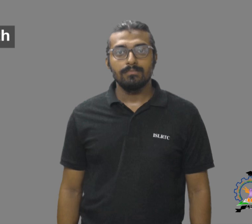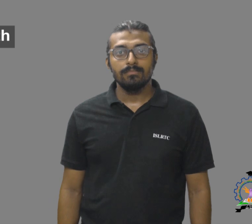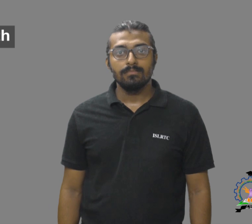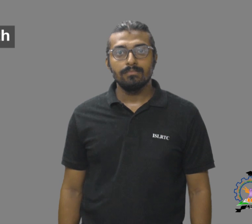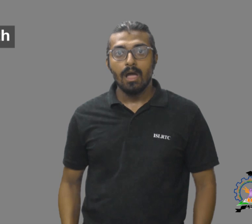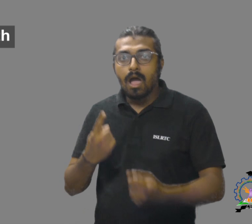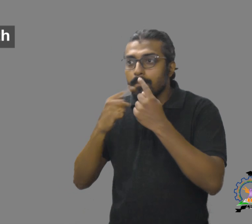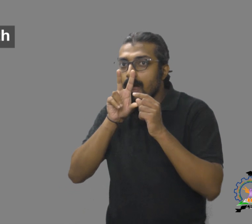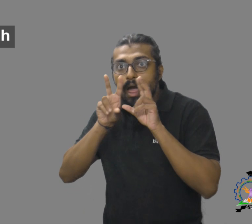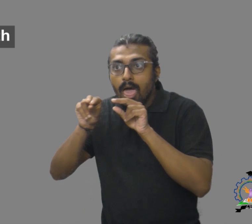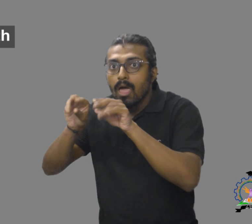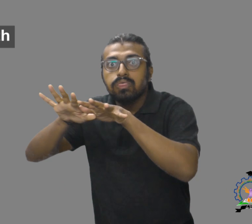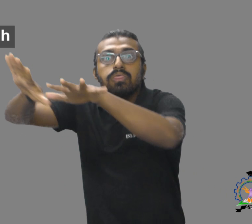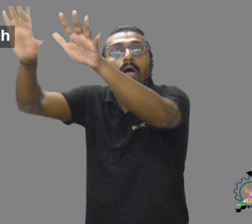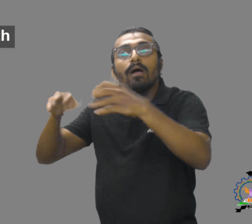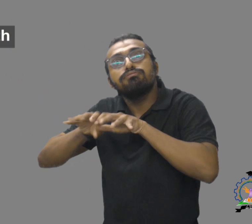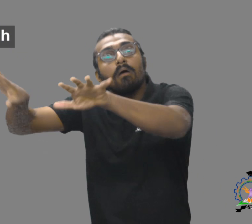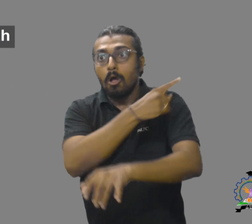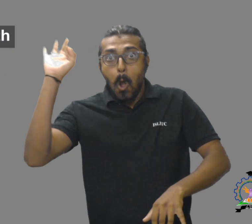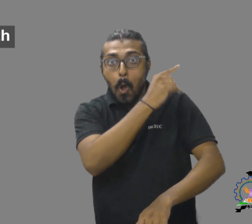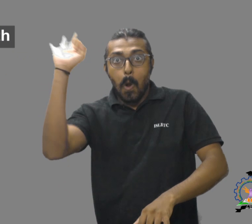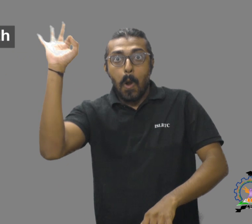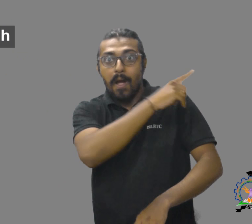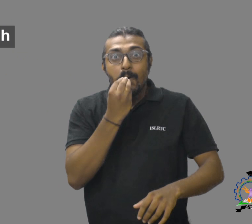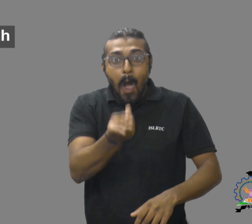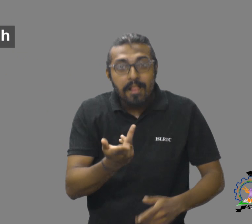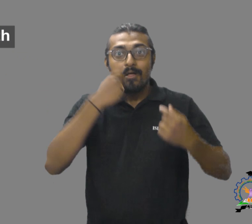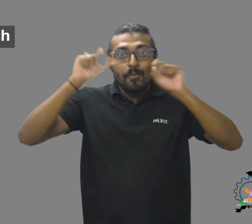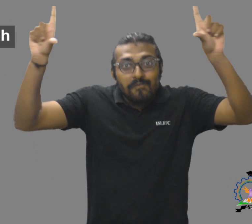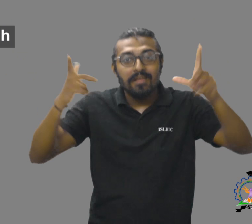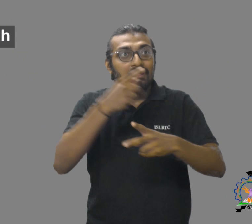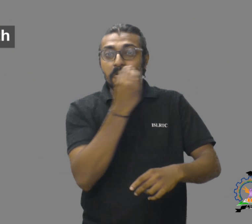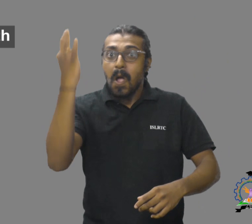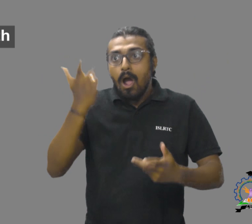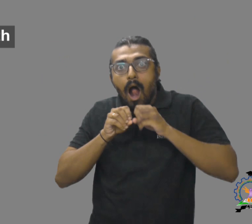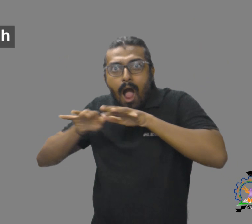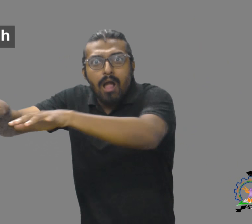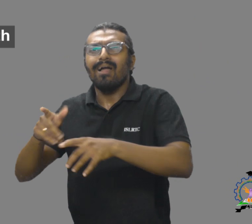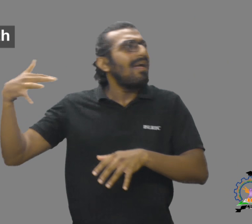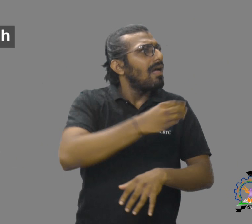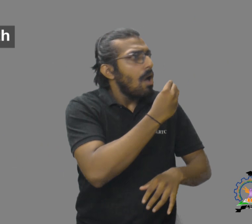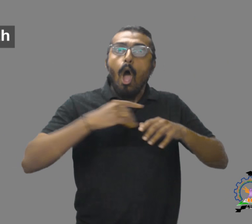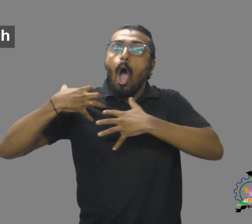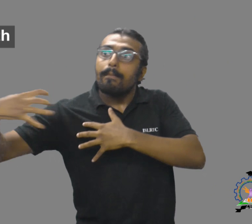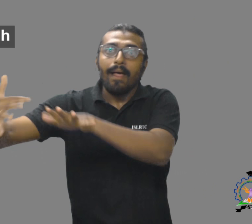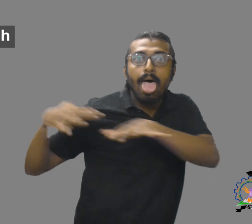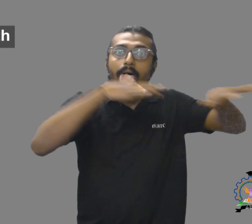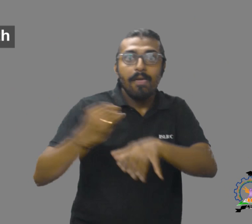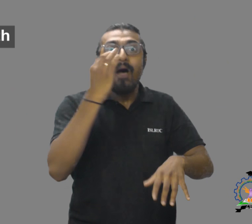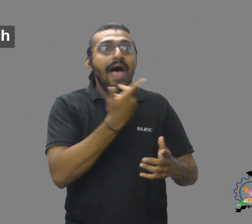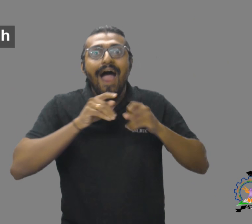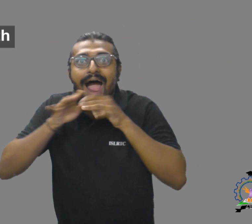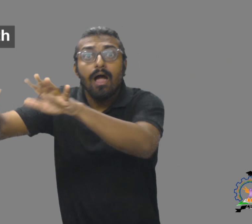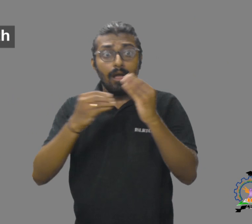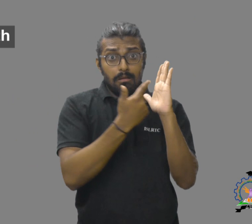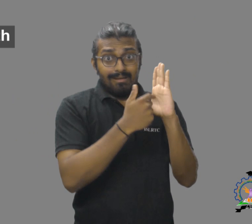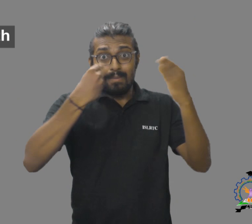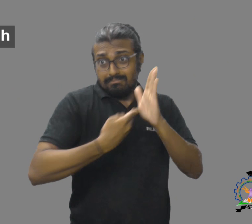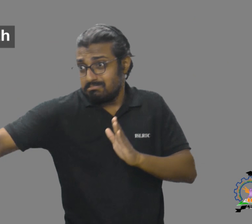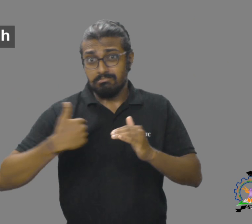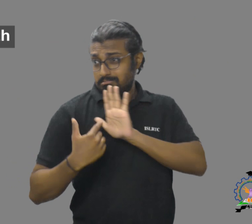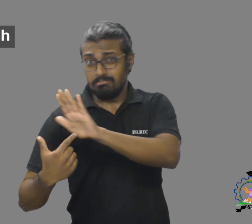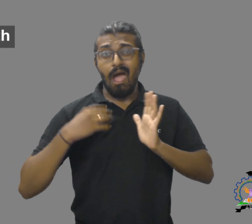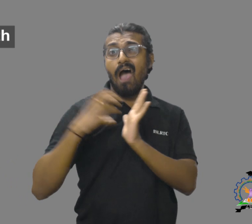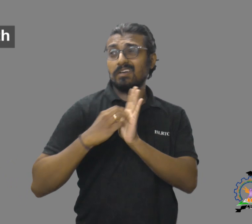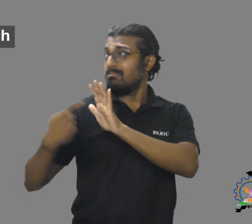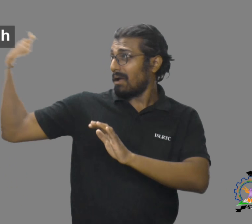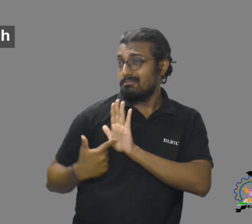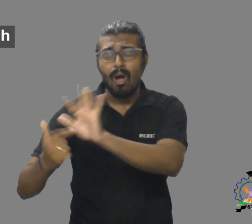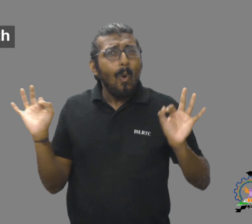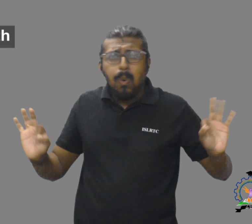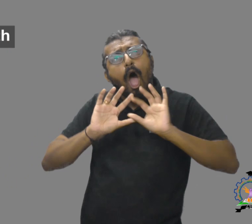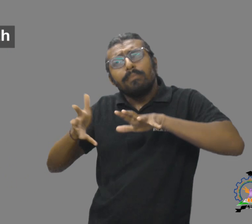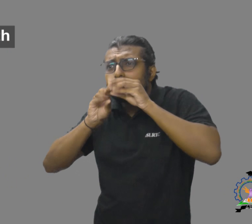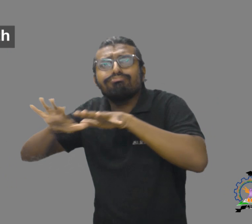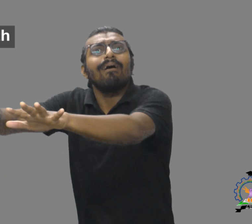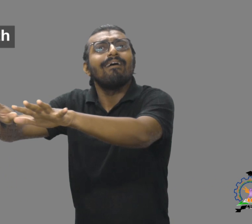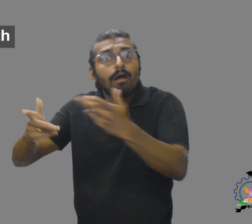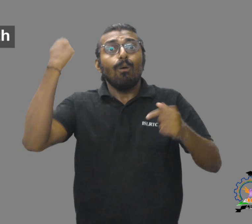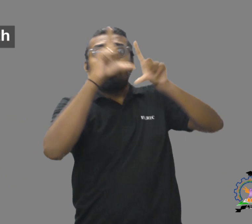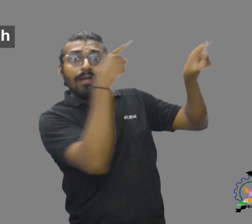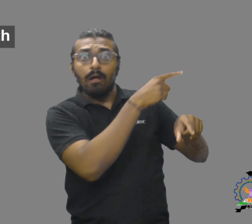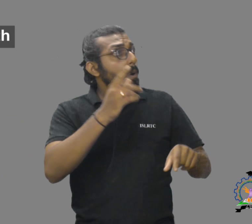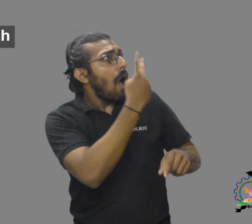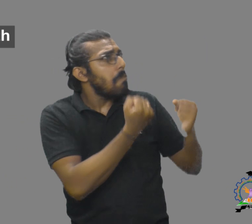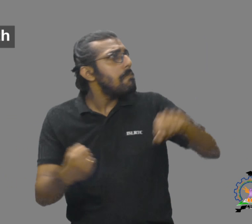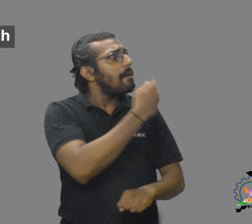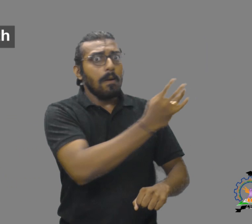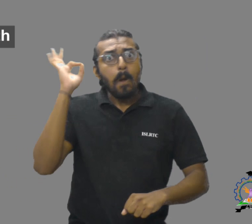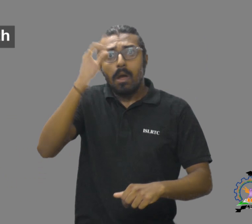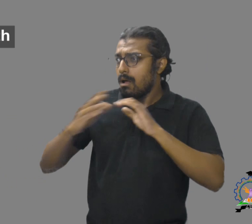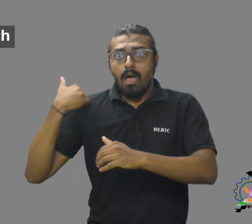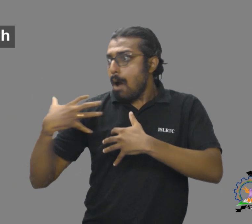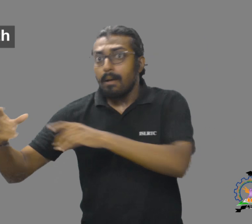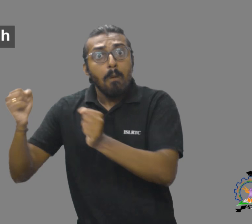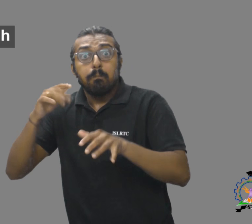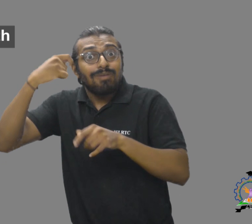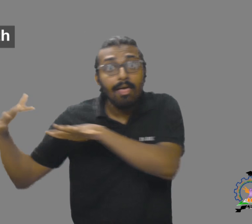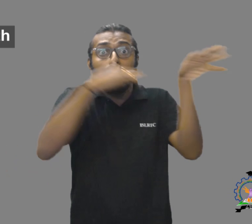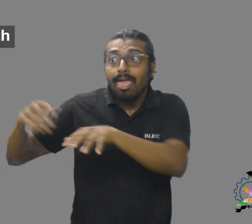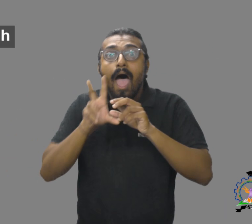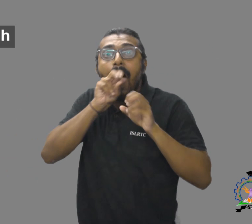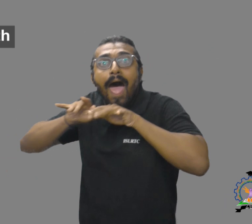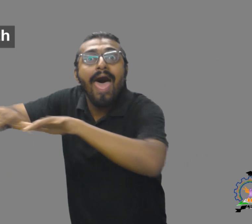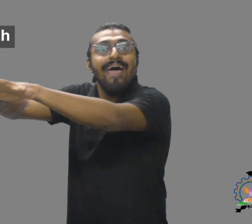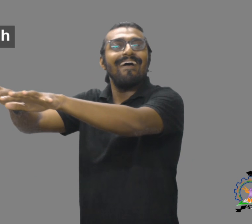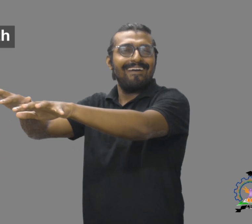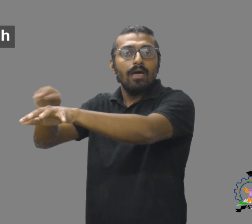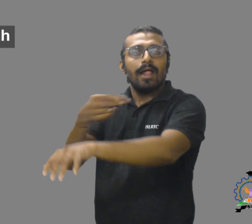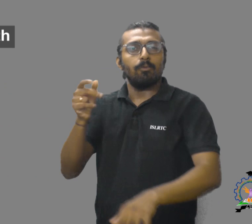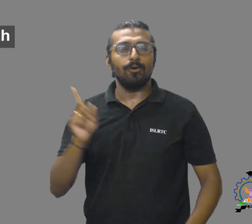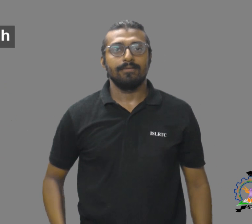Word of Mouth